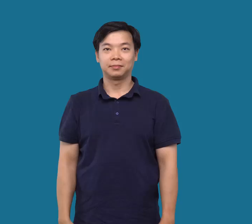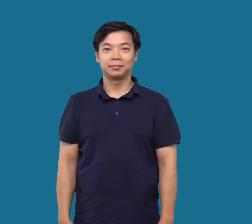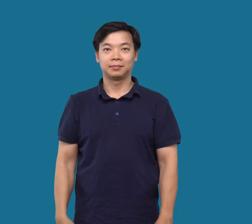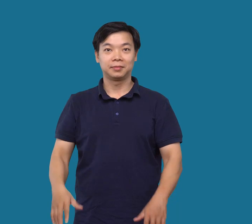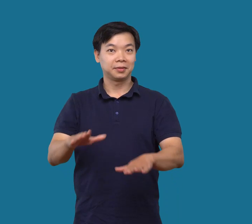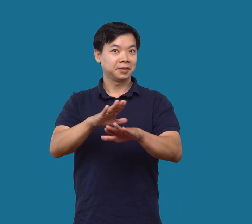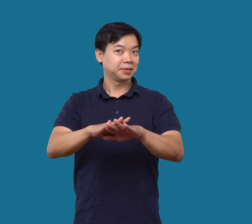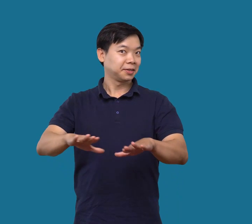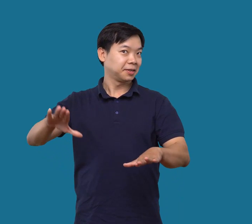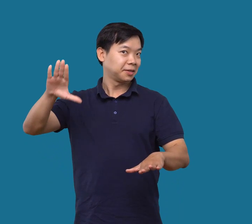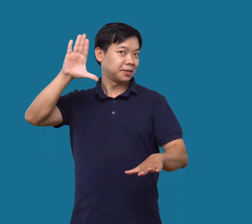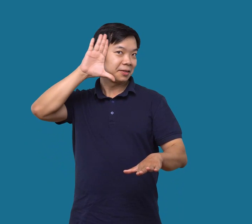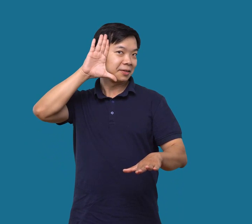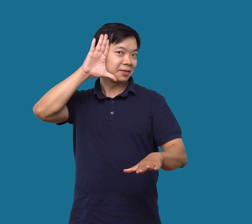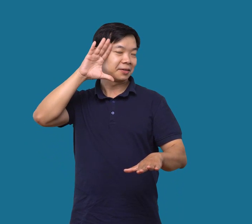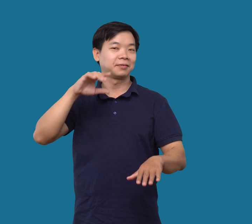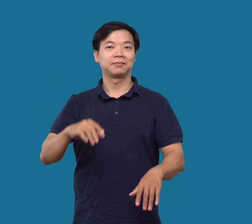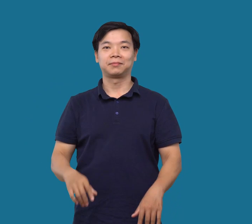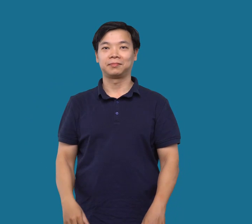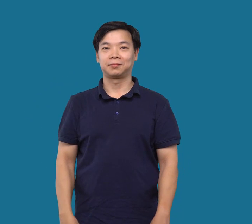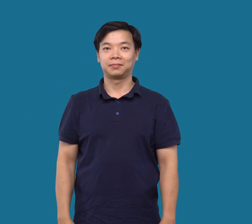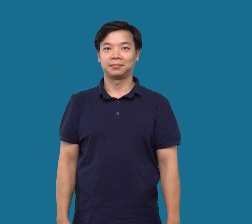nghỉ hè